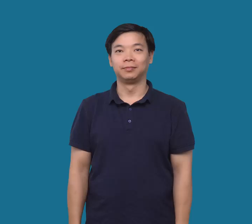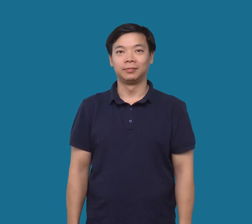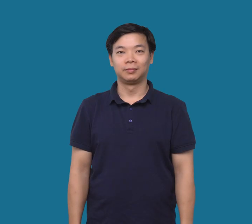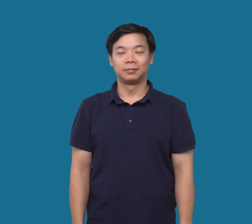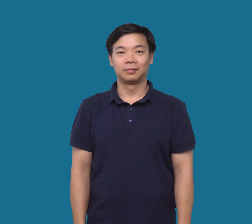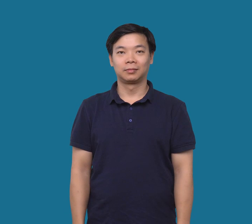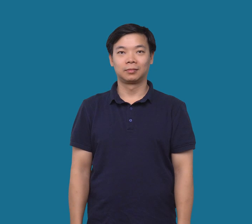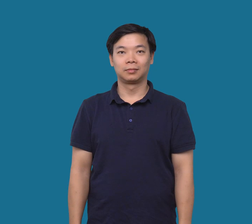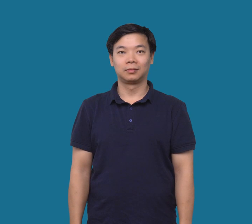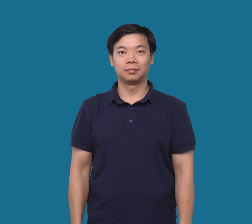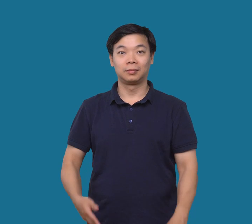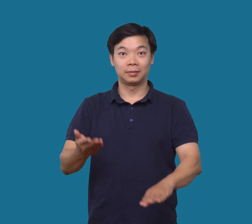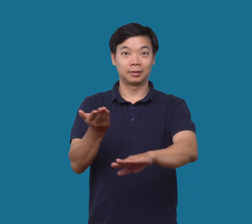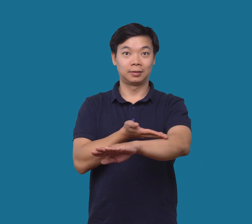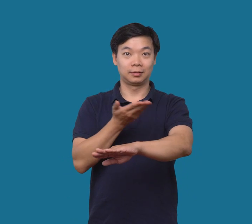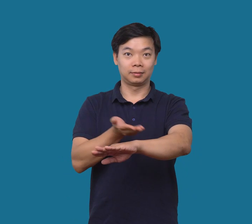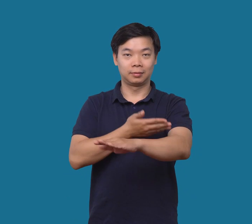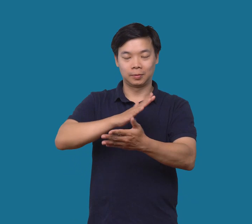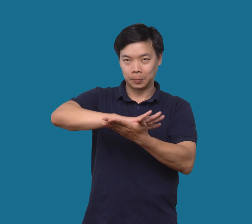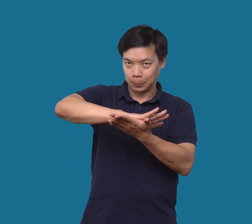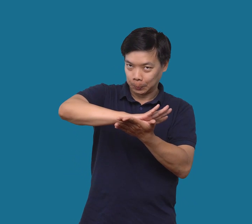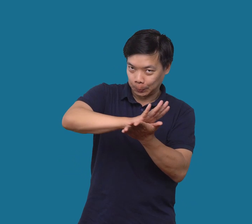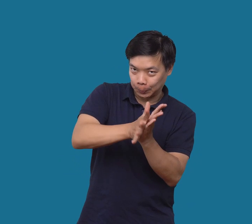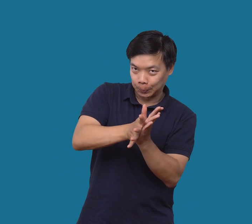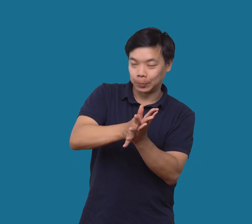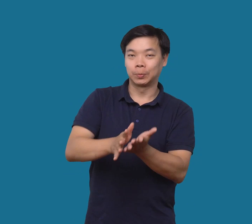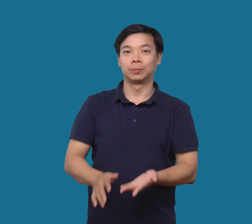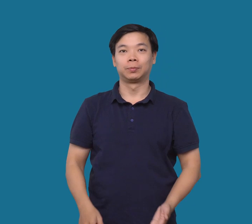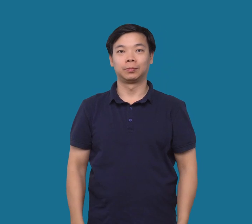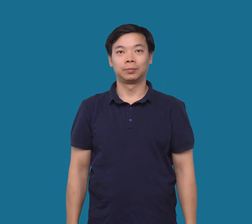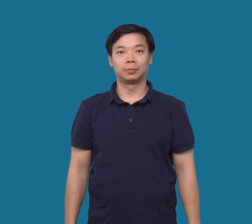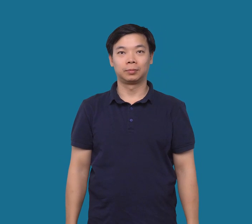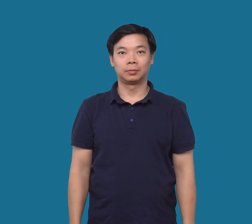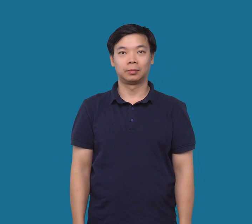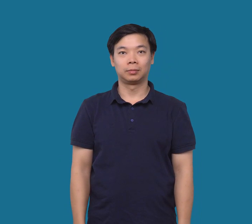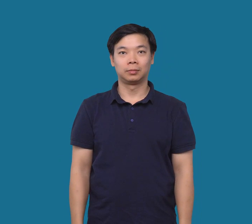chả cá